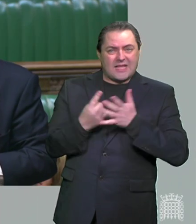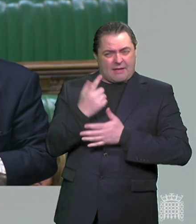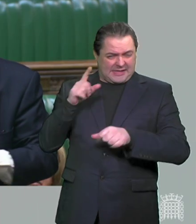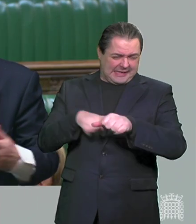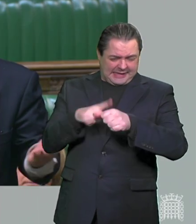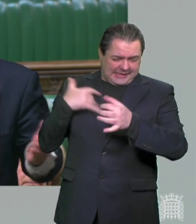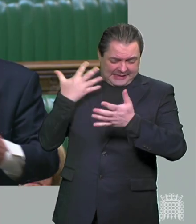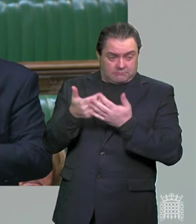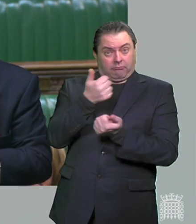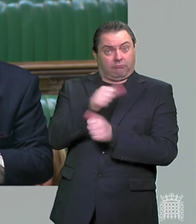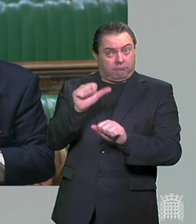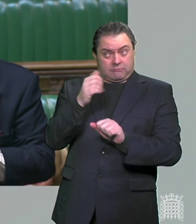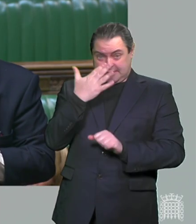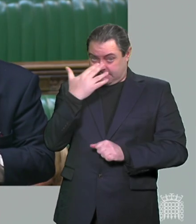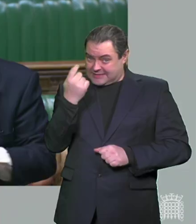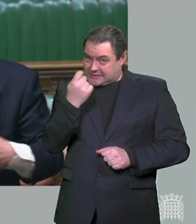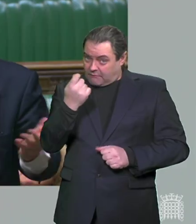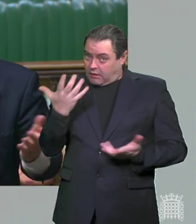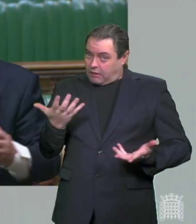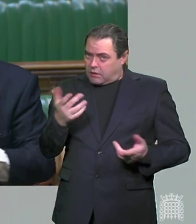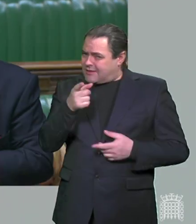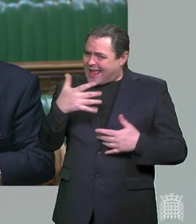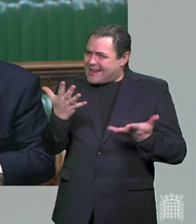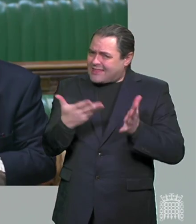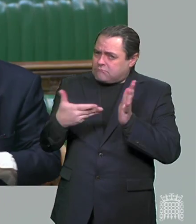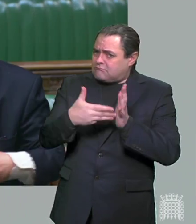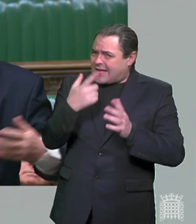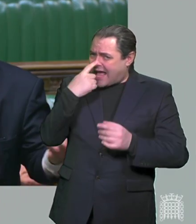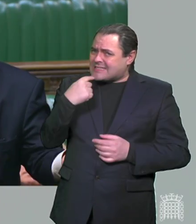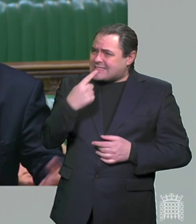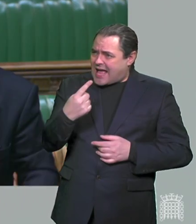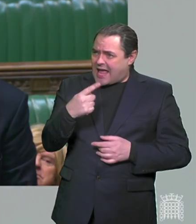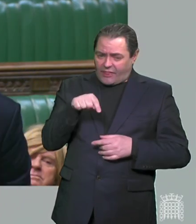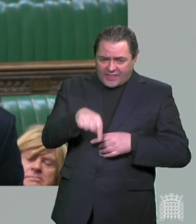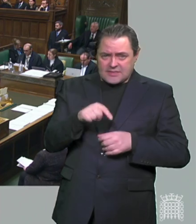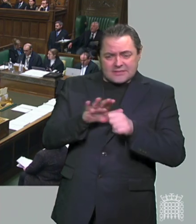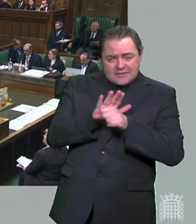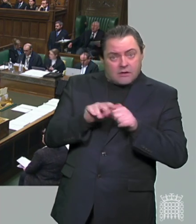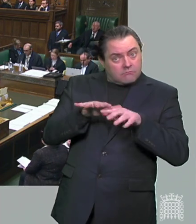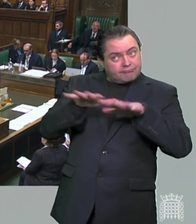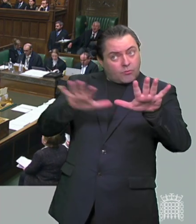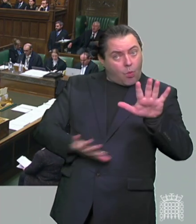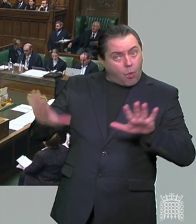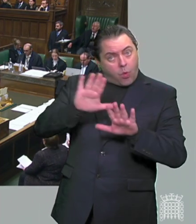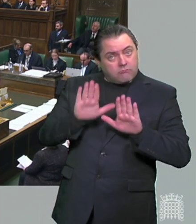I do not know whether she has anything she can say about its roll-out to the country as a whole.